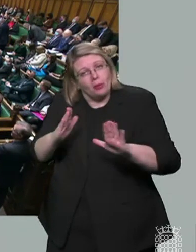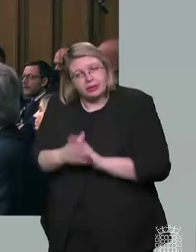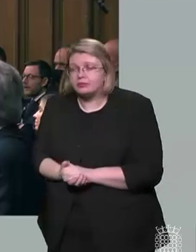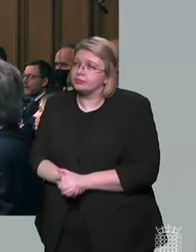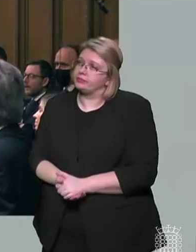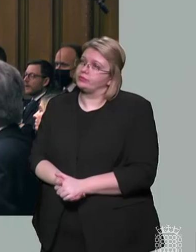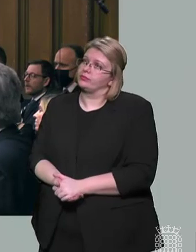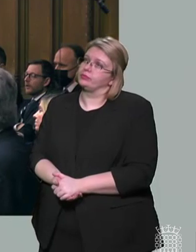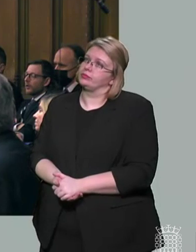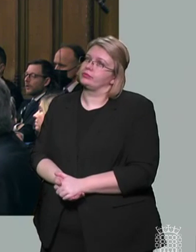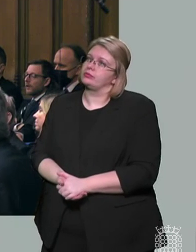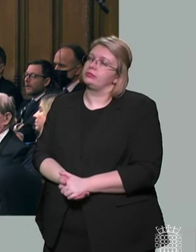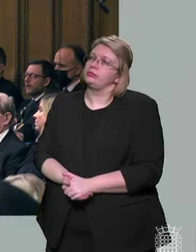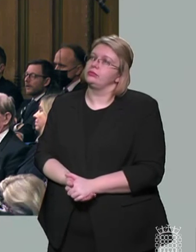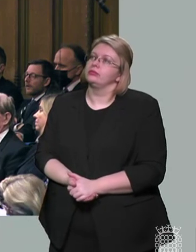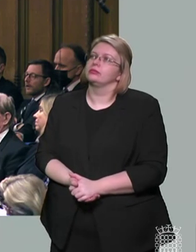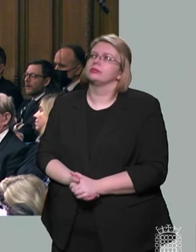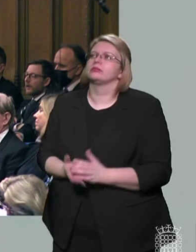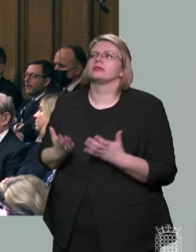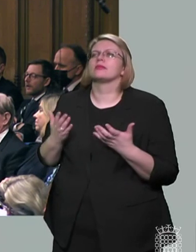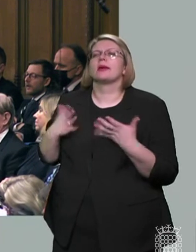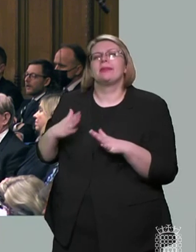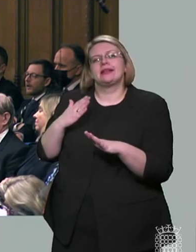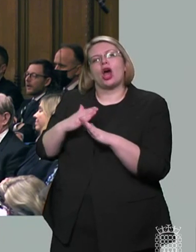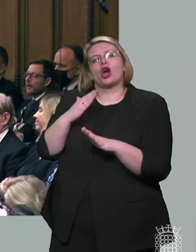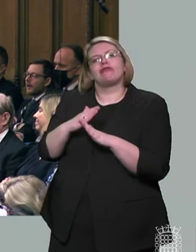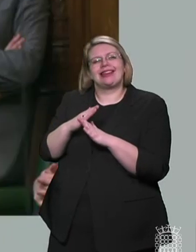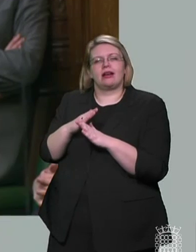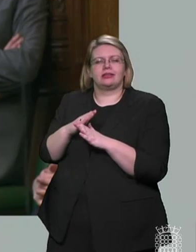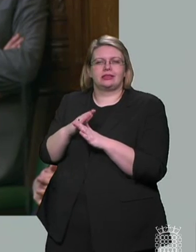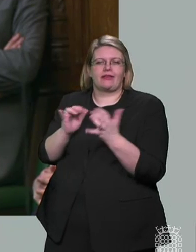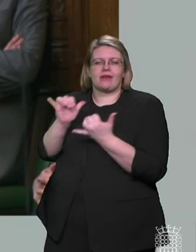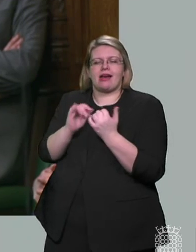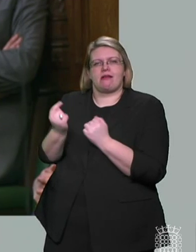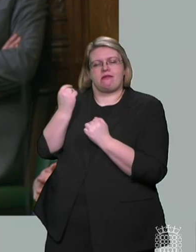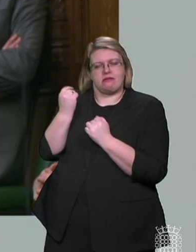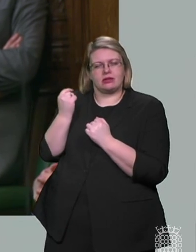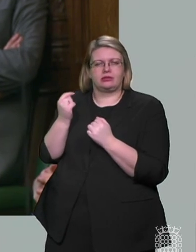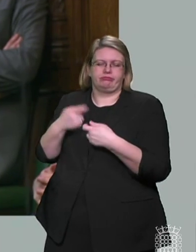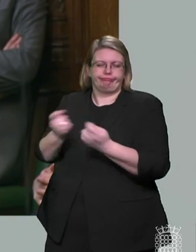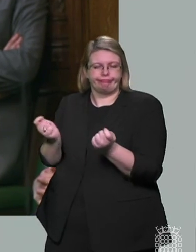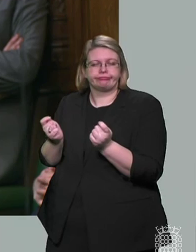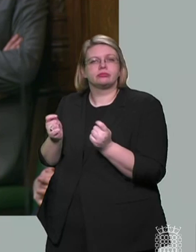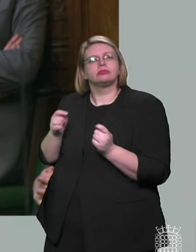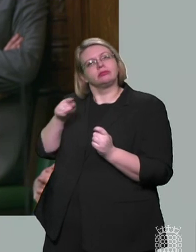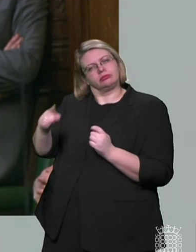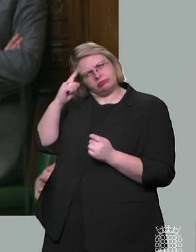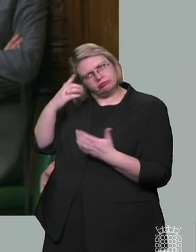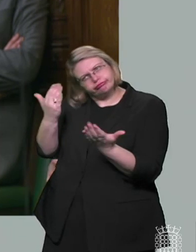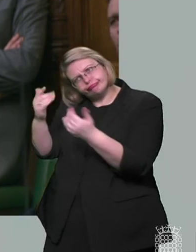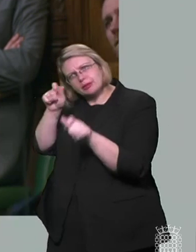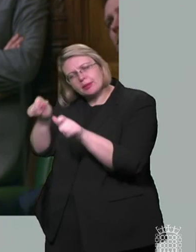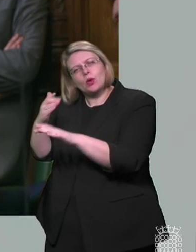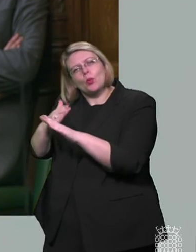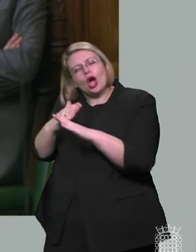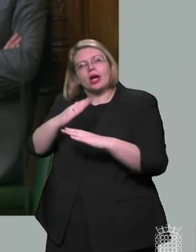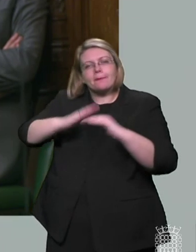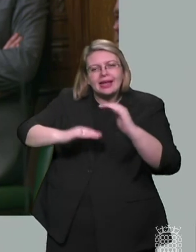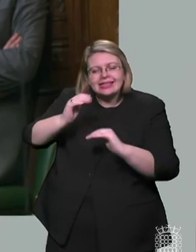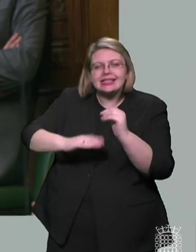8. Last month, I held a careers fair at the Woodlands Campus of Solihull College, which trains apprentices for the automotive, construction and aviation industry.